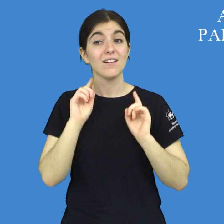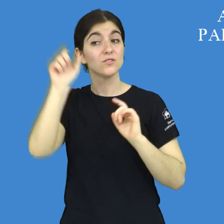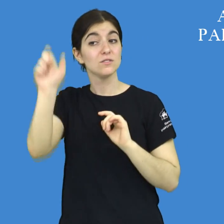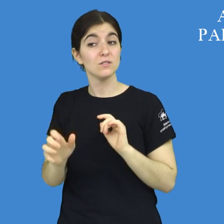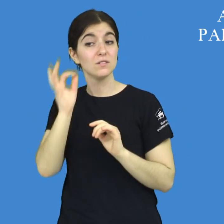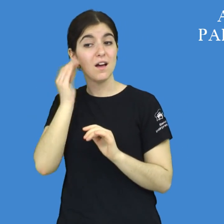persona